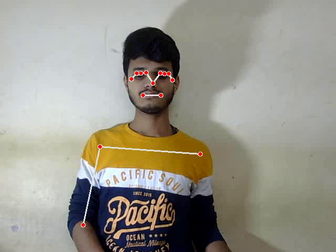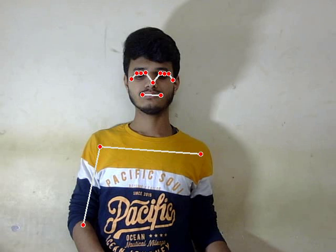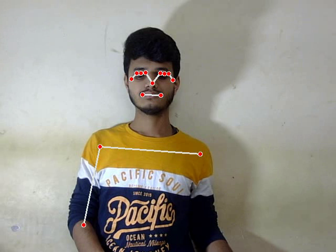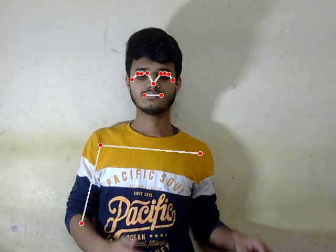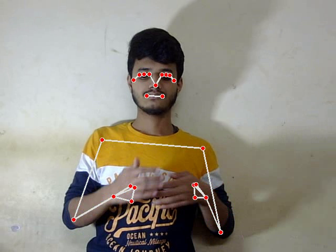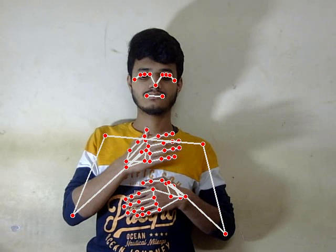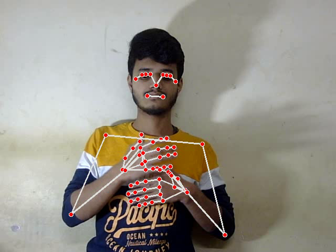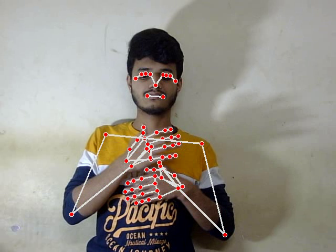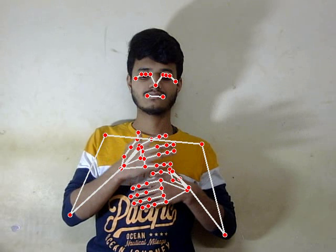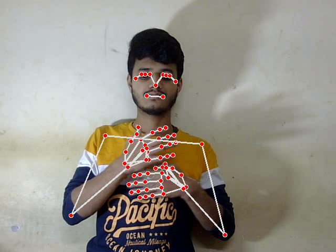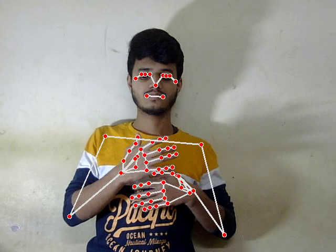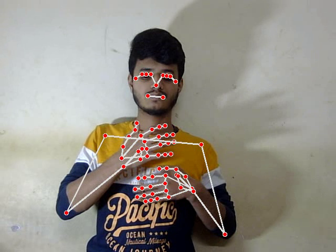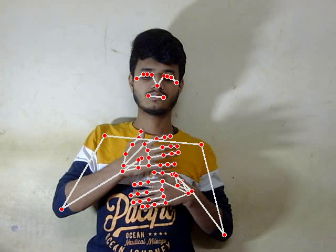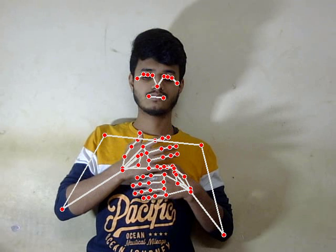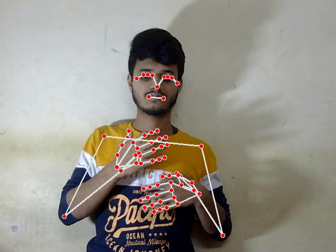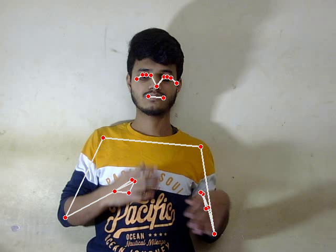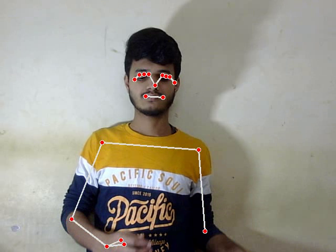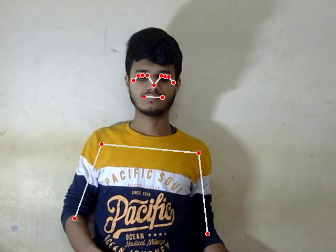happy